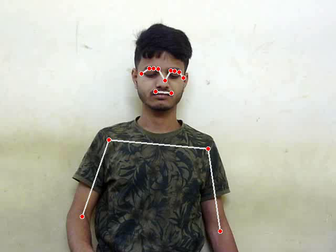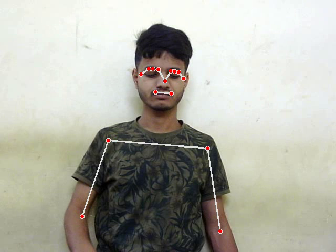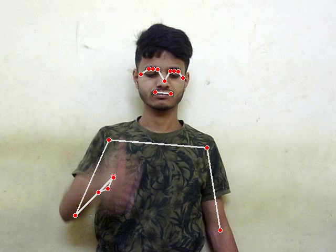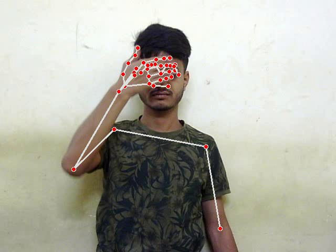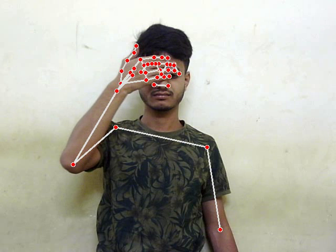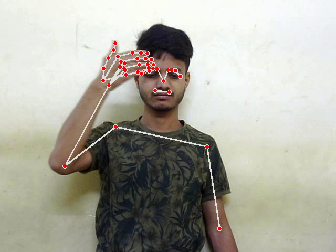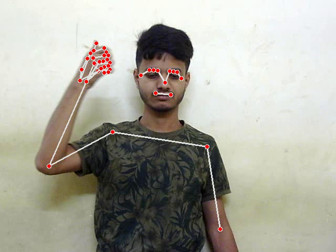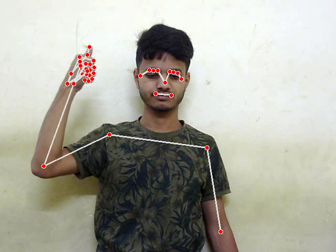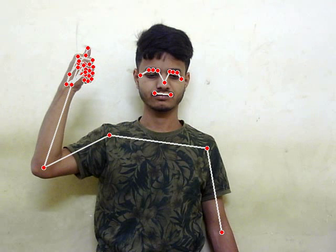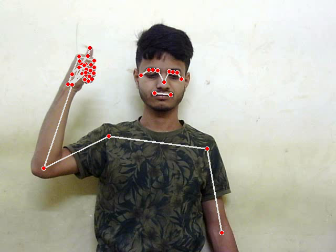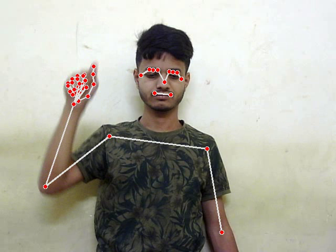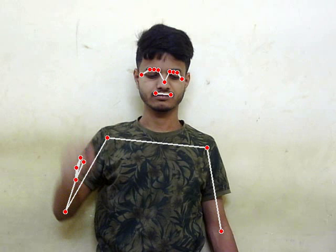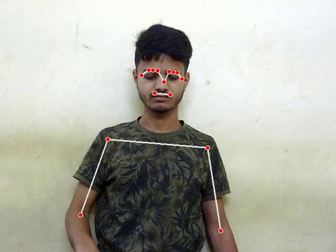forget